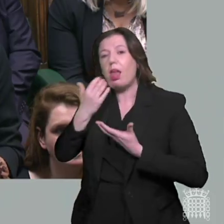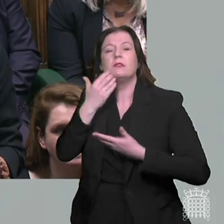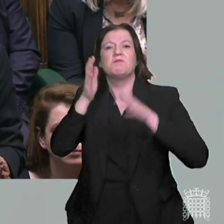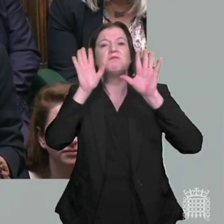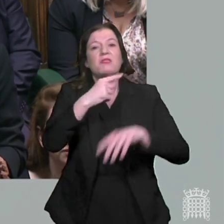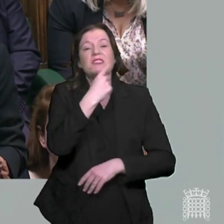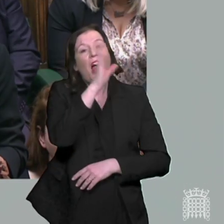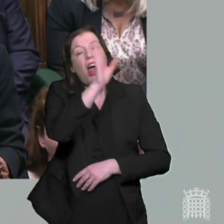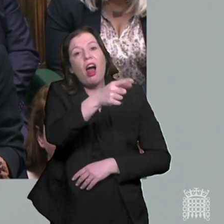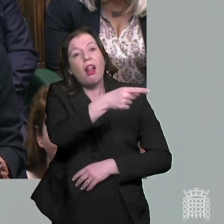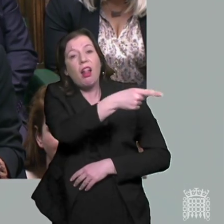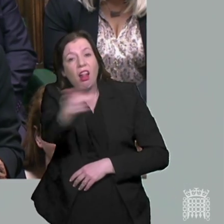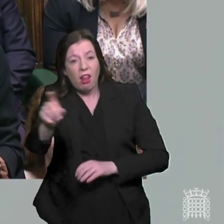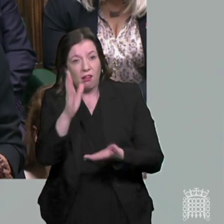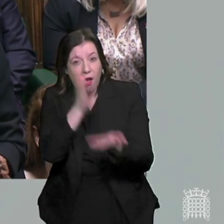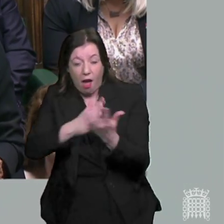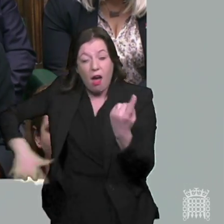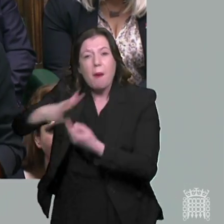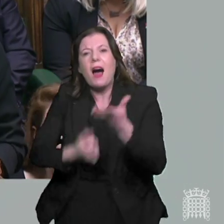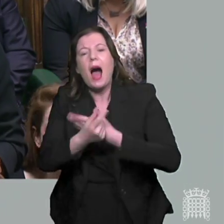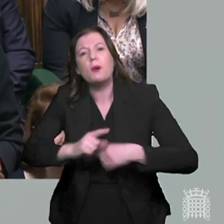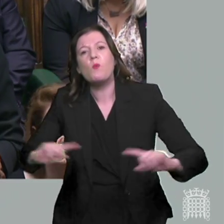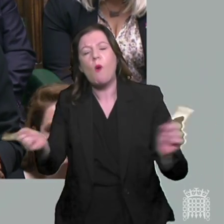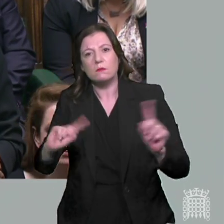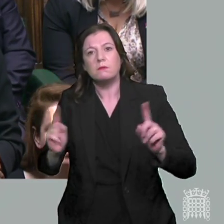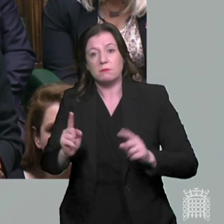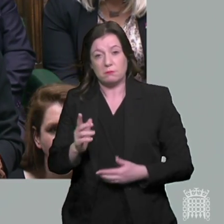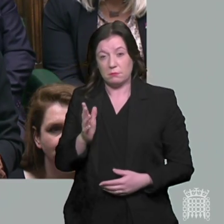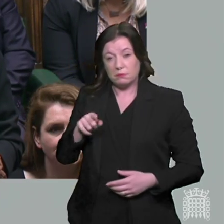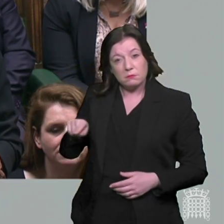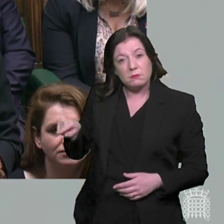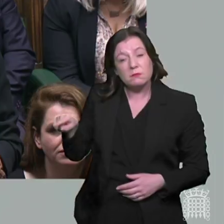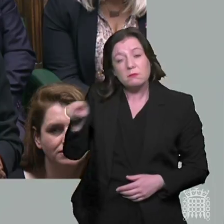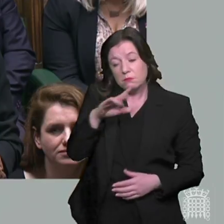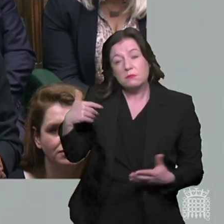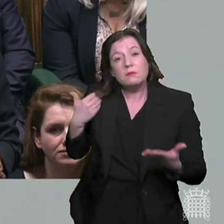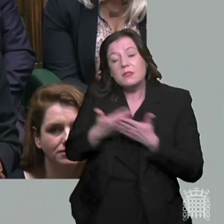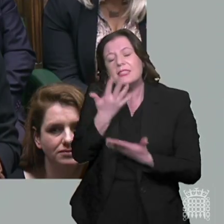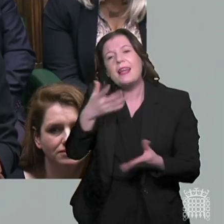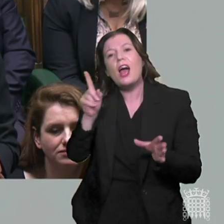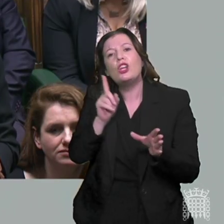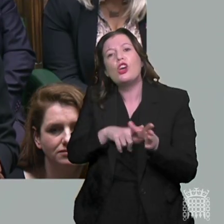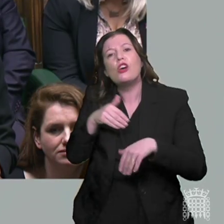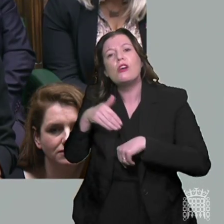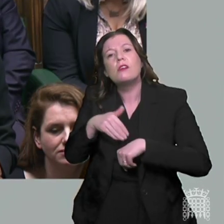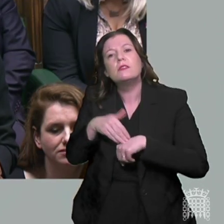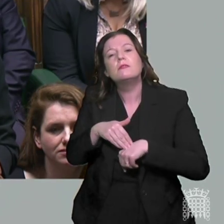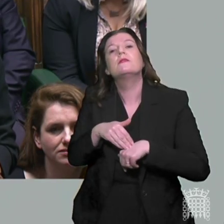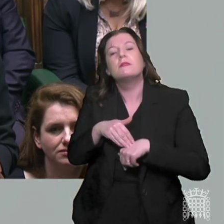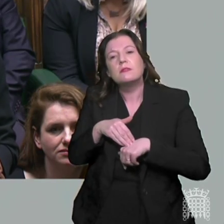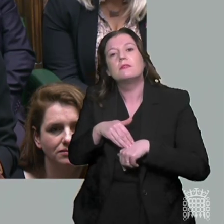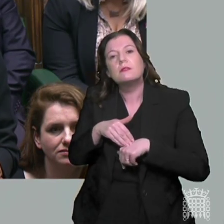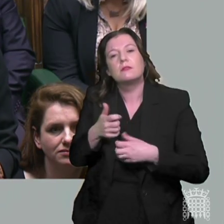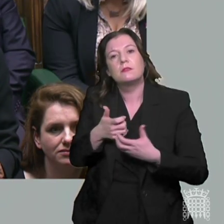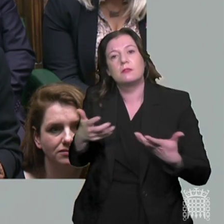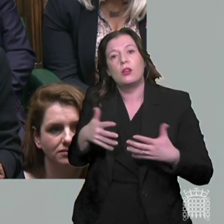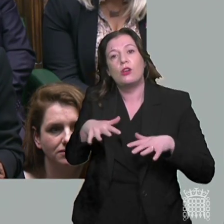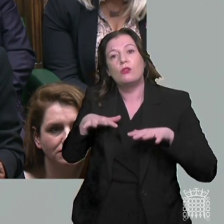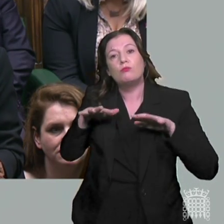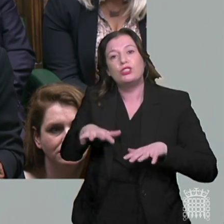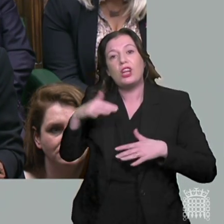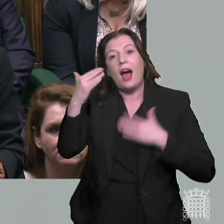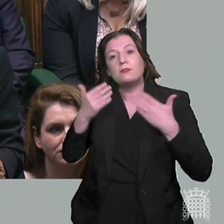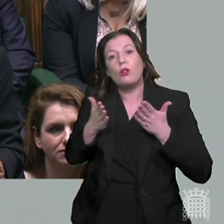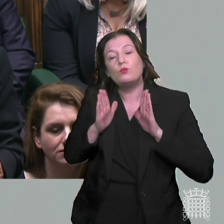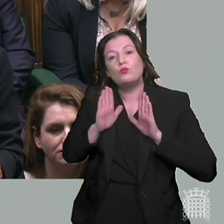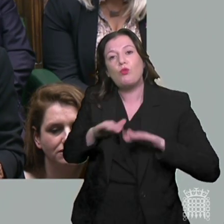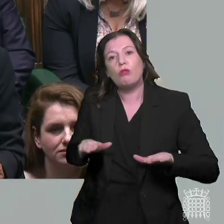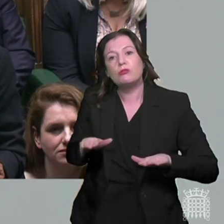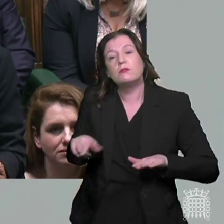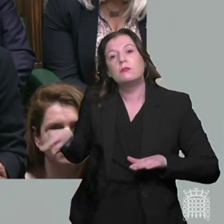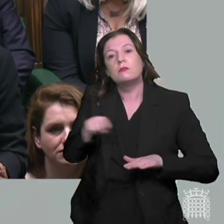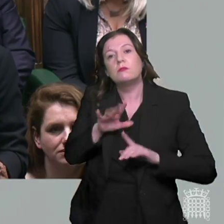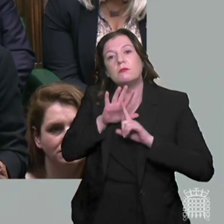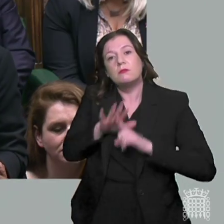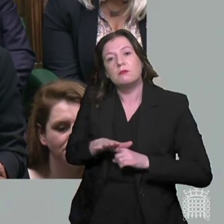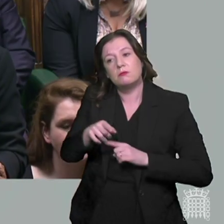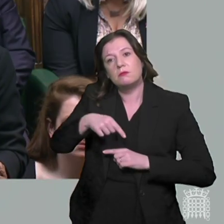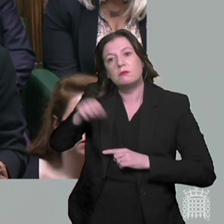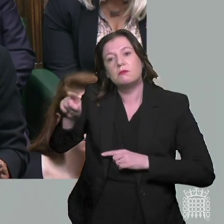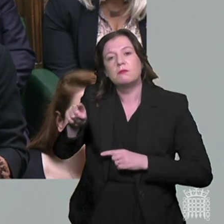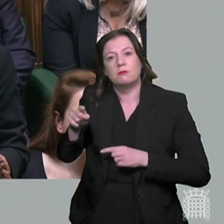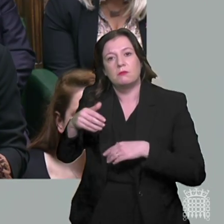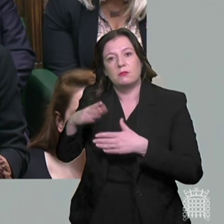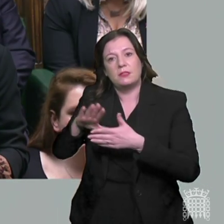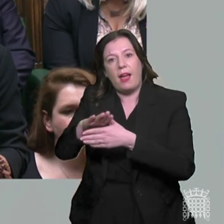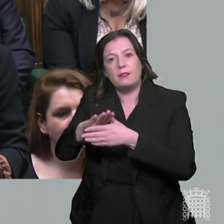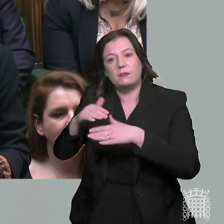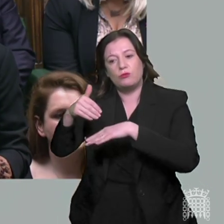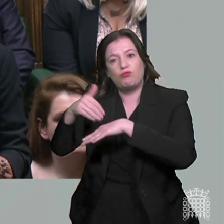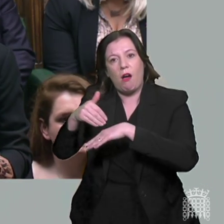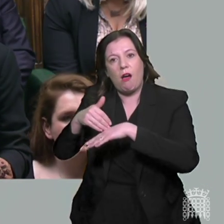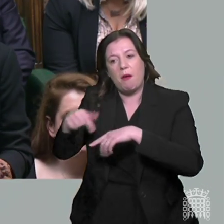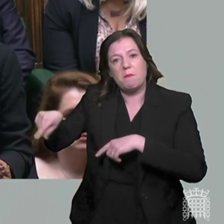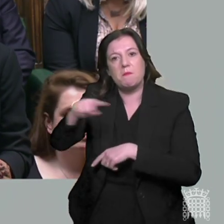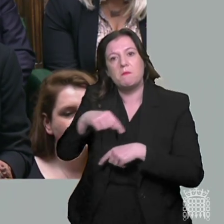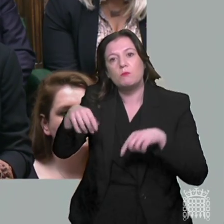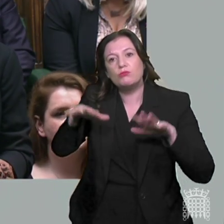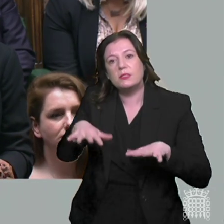educate him and everyone else in the House: the biggest increase in the last 10 years has been from the huge increase in British adults and children trafficked for sex and crime within Britain.